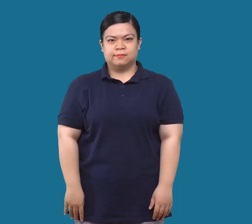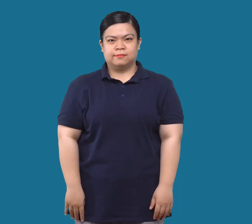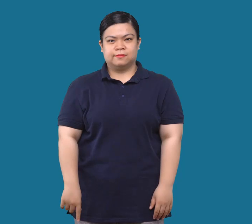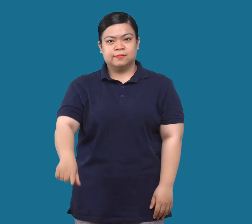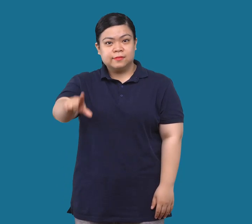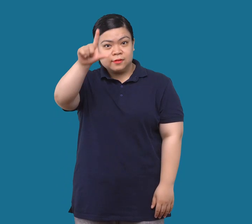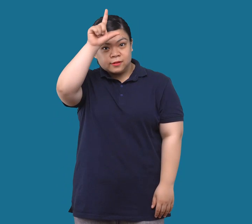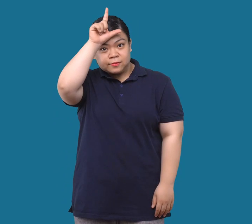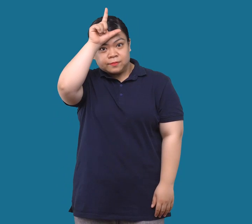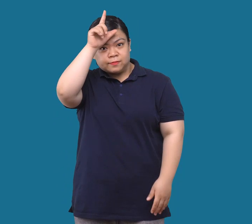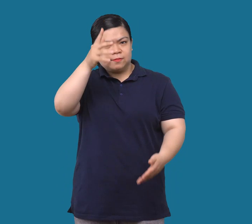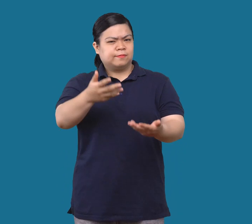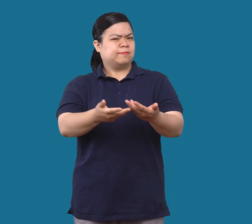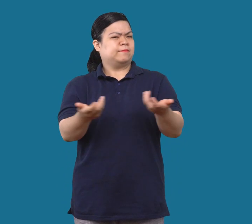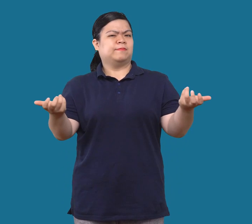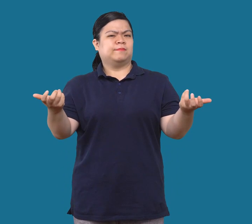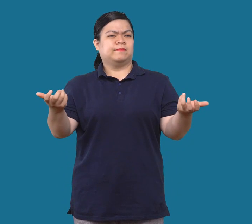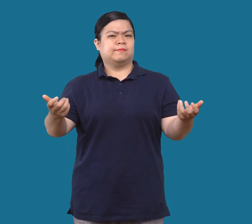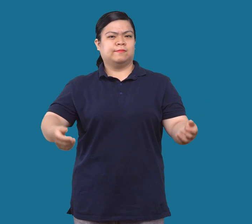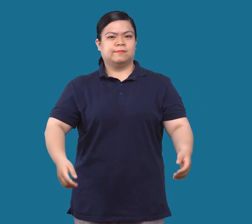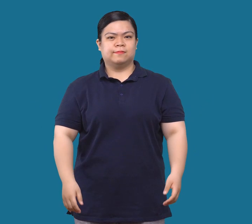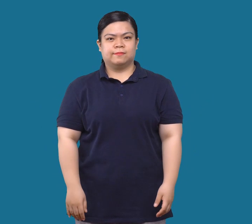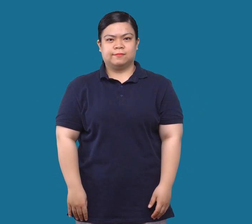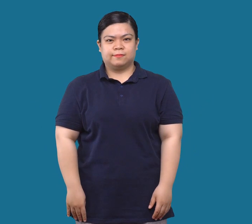tách lớp